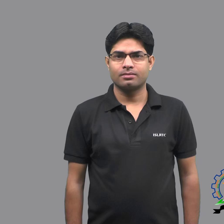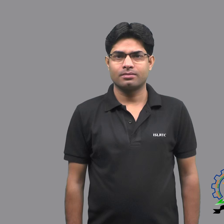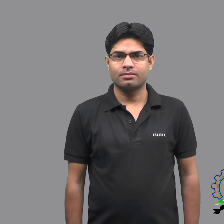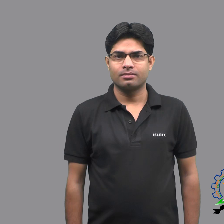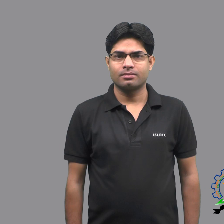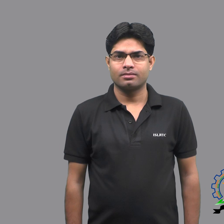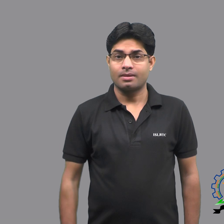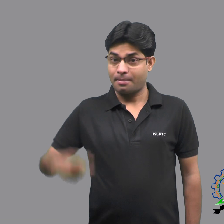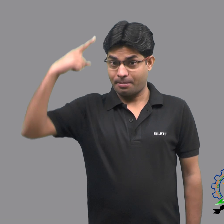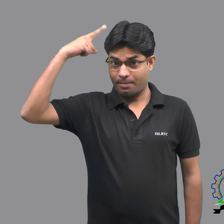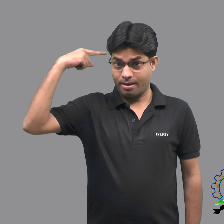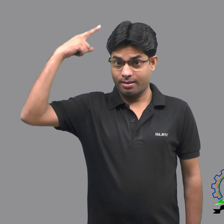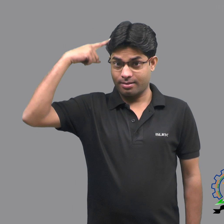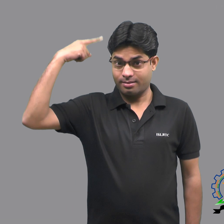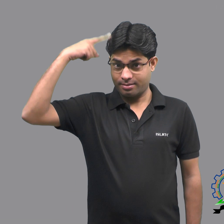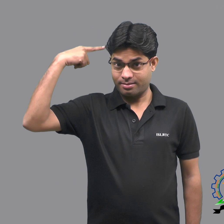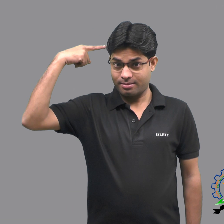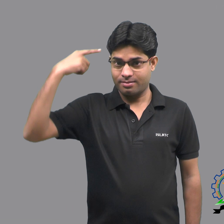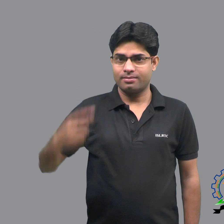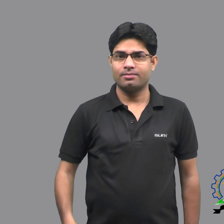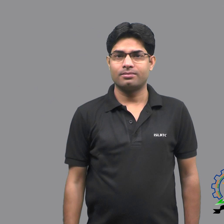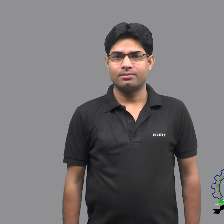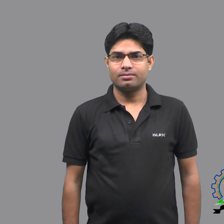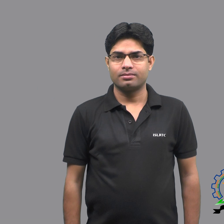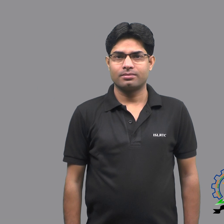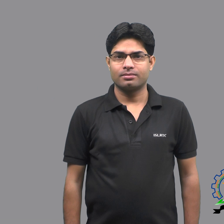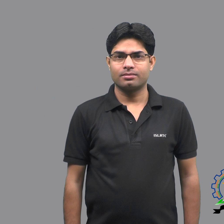Black